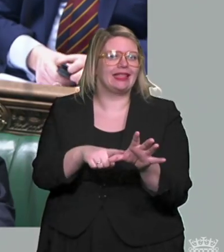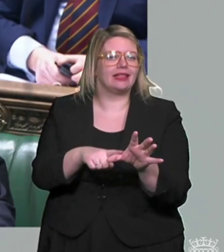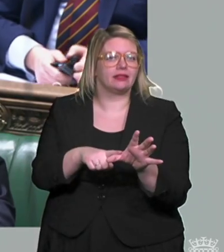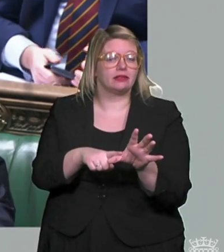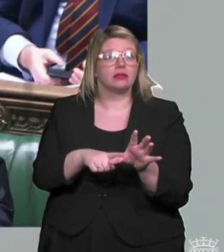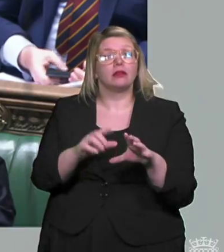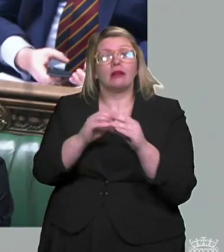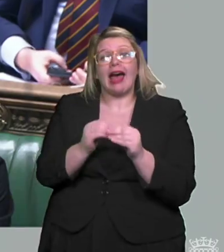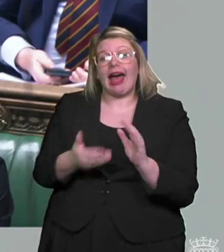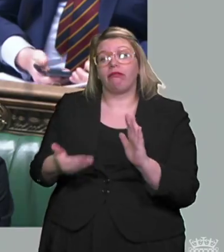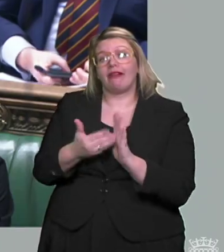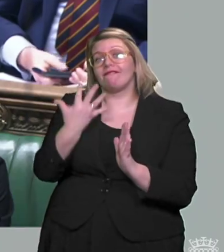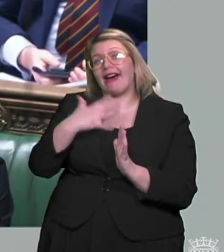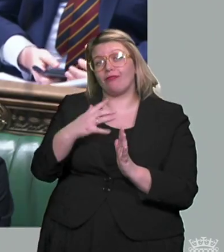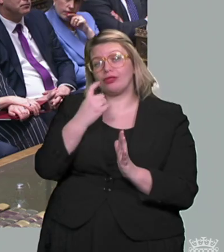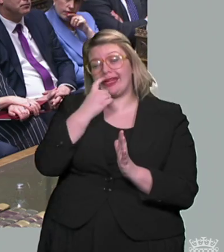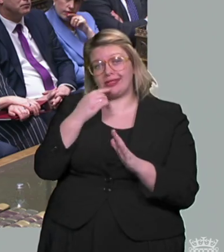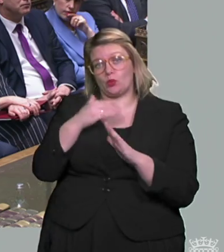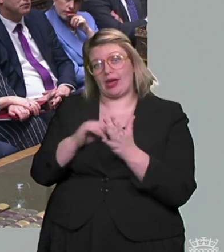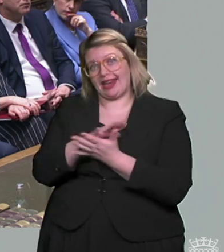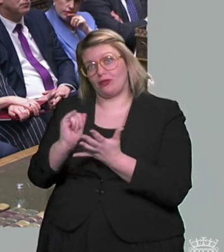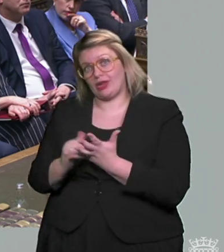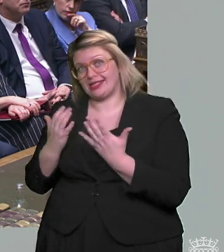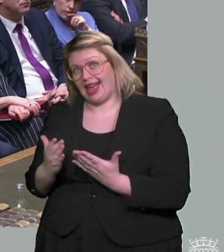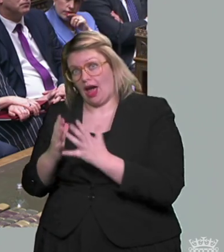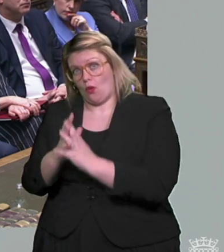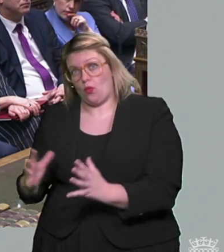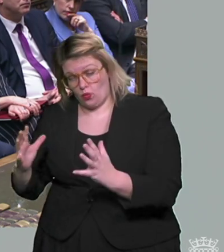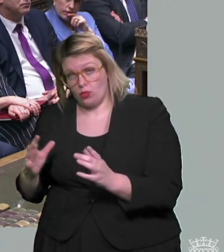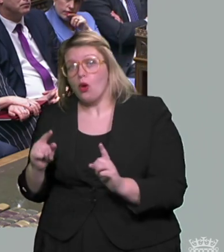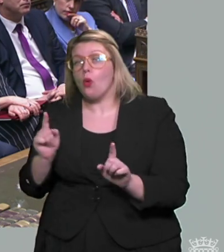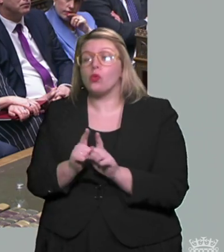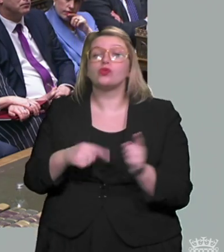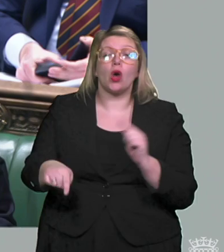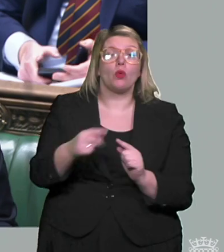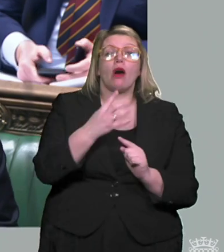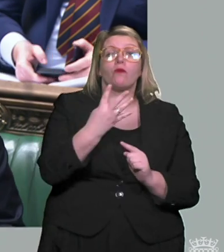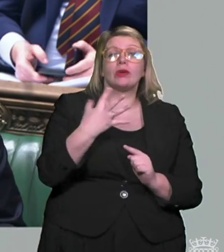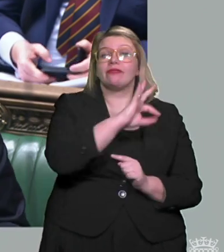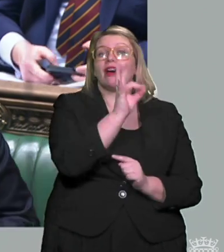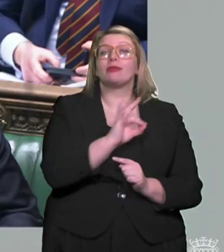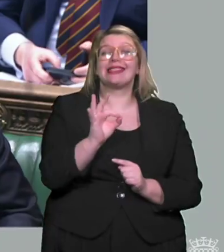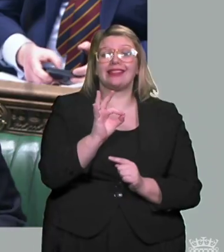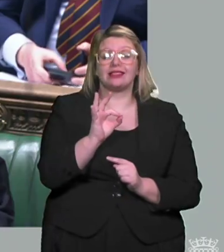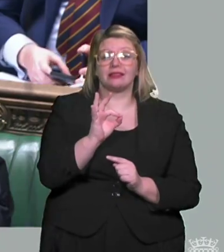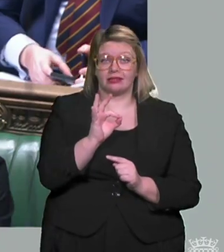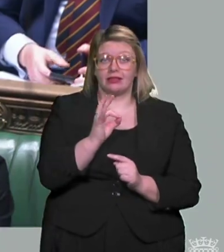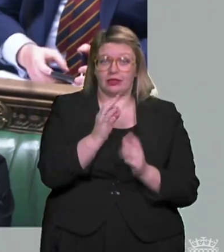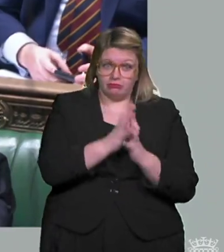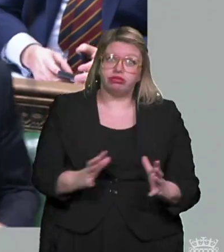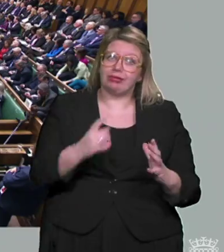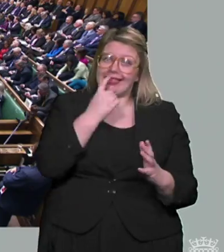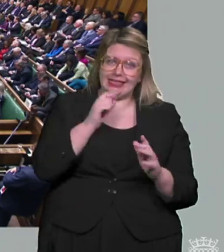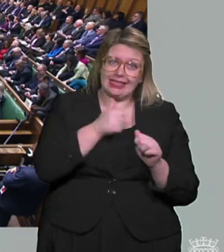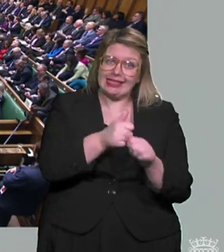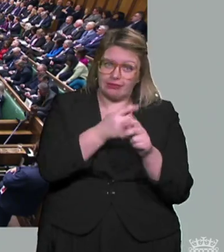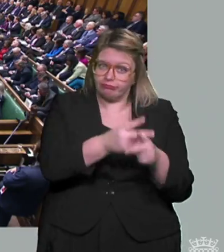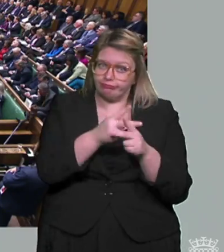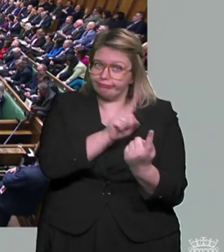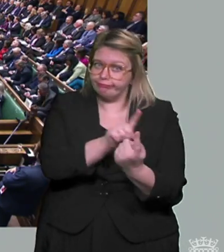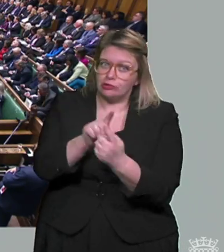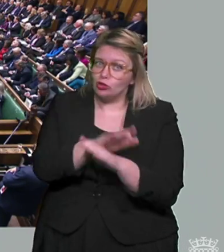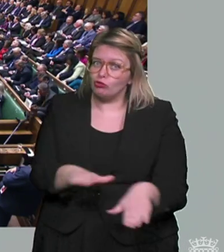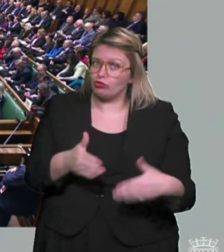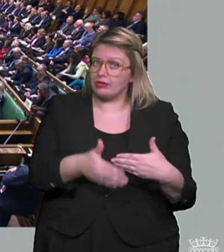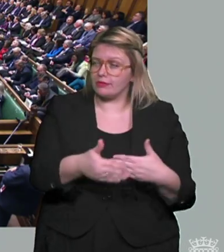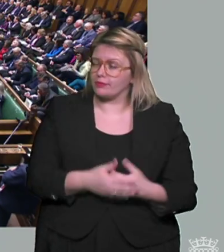There are 500 more dentists in the NHS today and, I think, almost a 45% increase in the amount of dental care being provided to children.